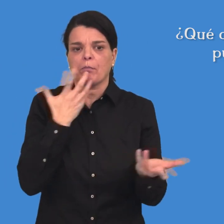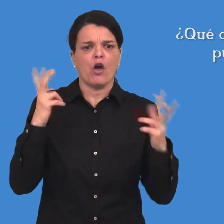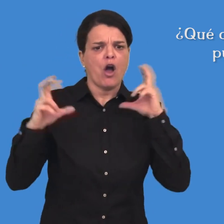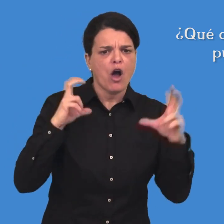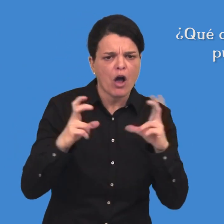gordo